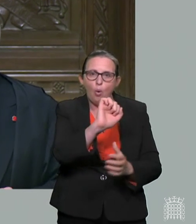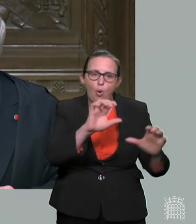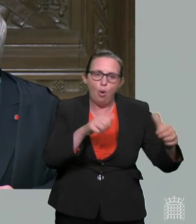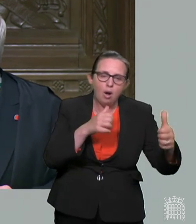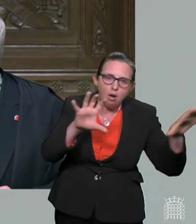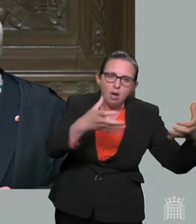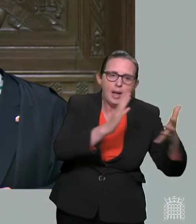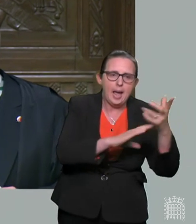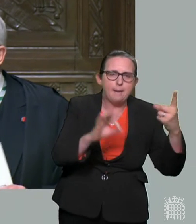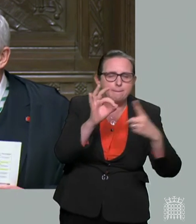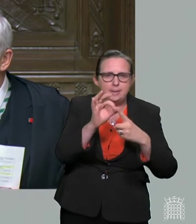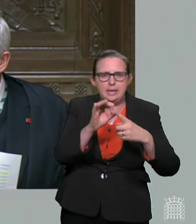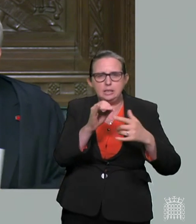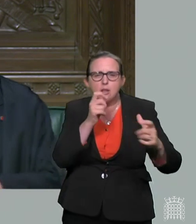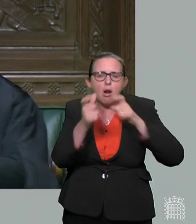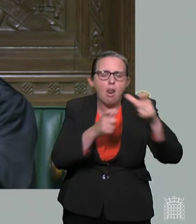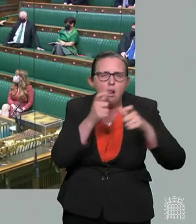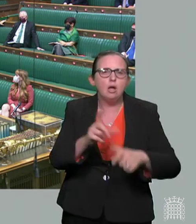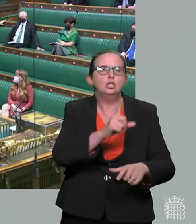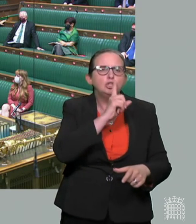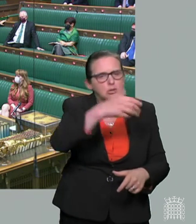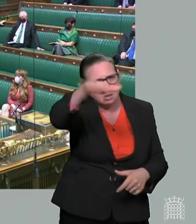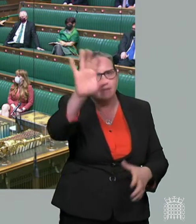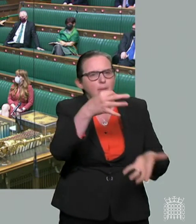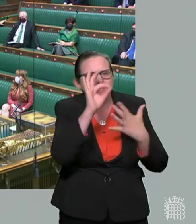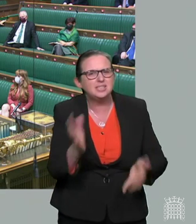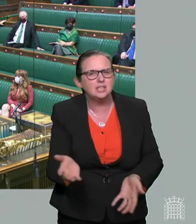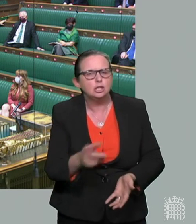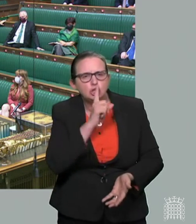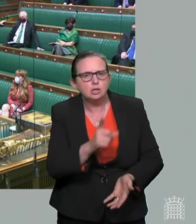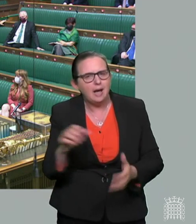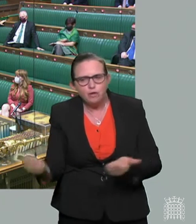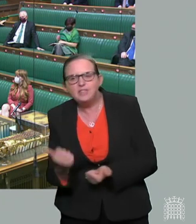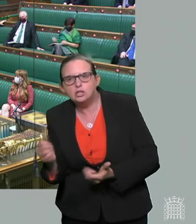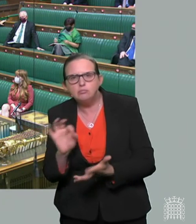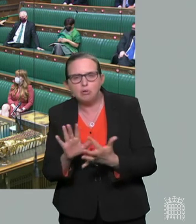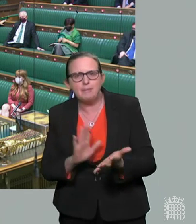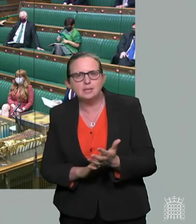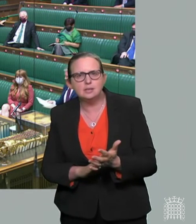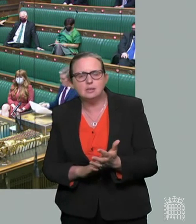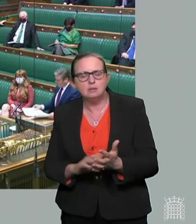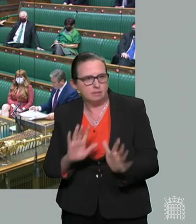It is very important to listen to what the Prime Minister has to say.